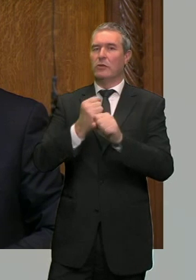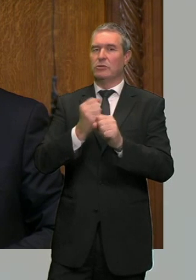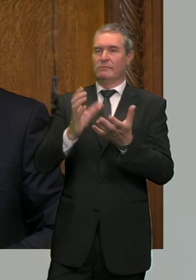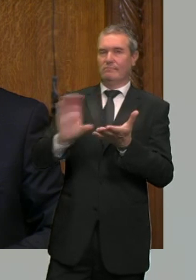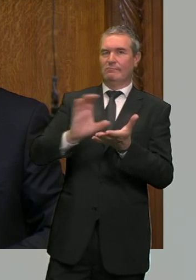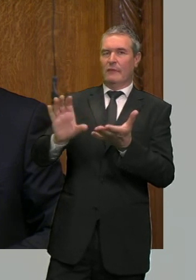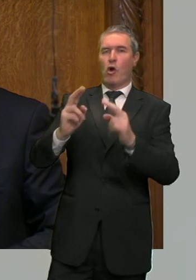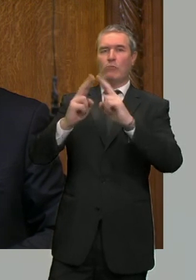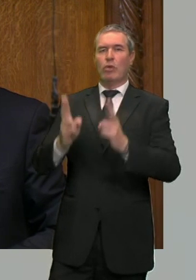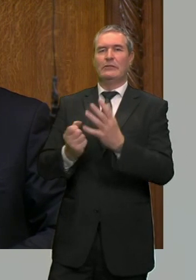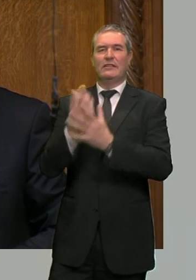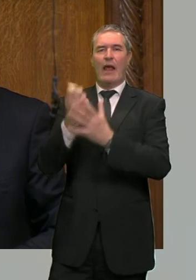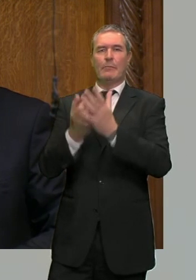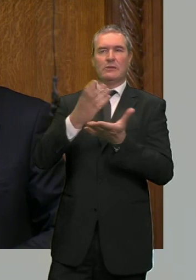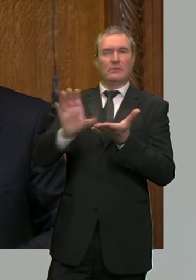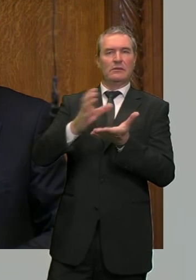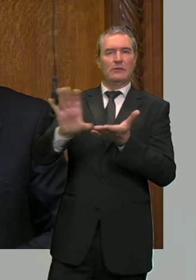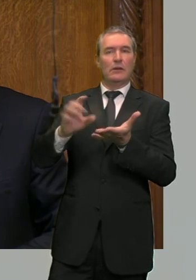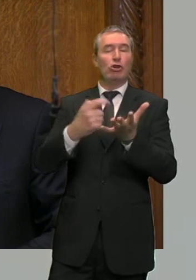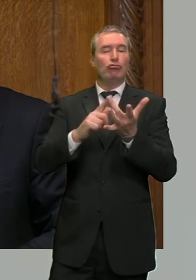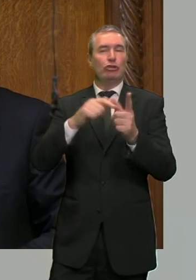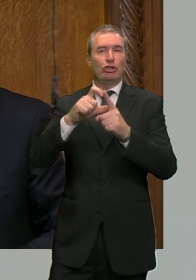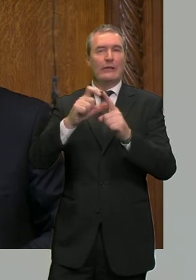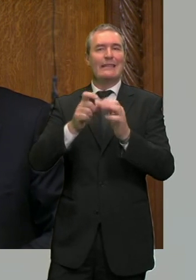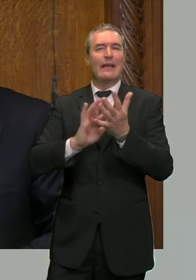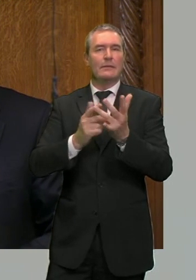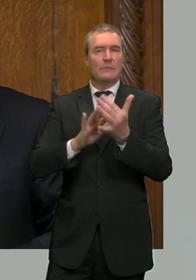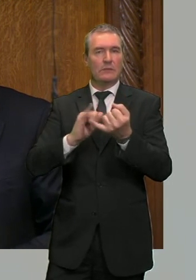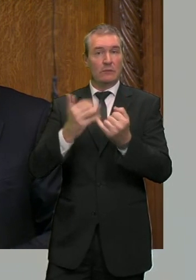Last summer, we had the case of Richard Desmond and the Communities Secretary.